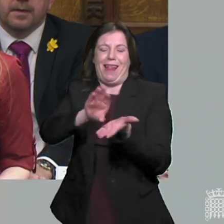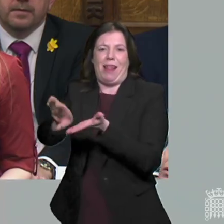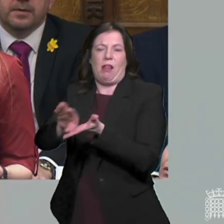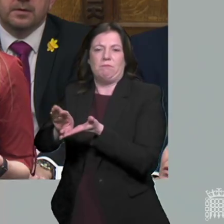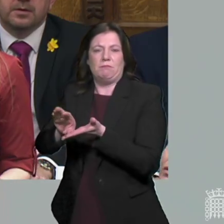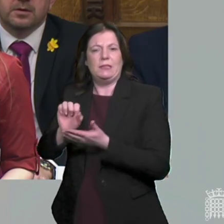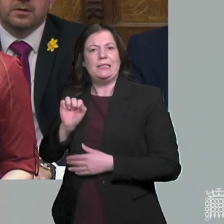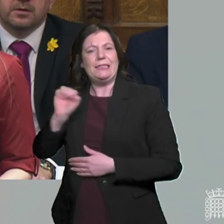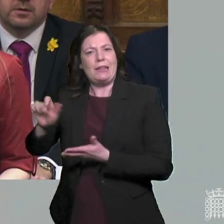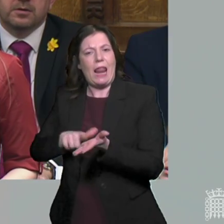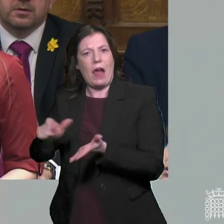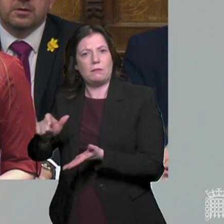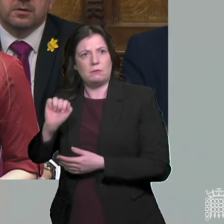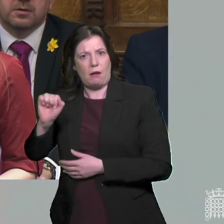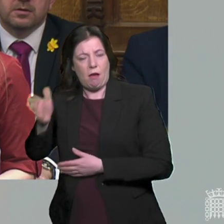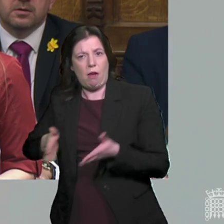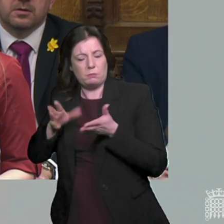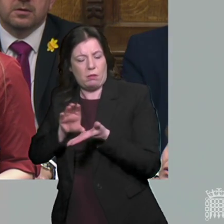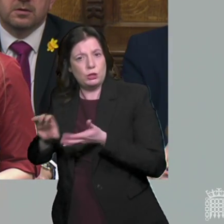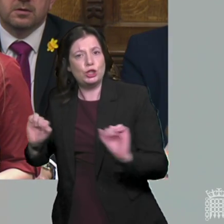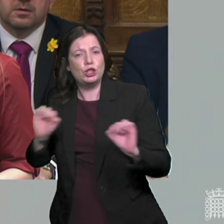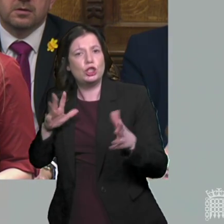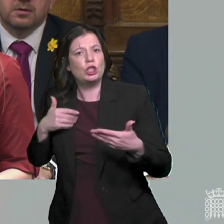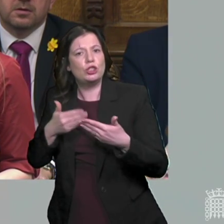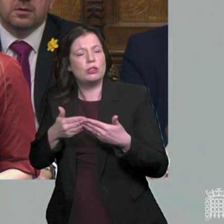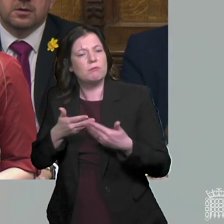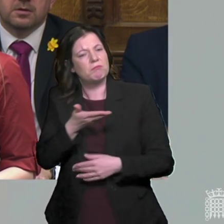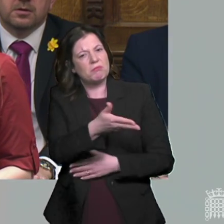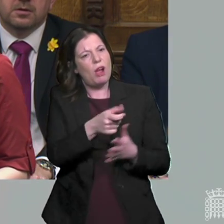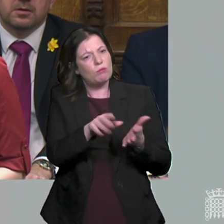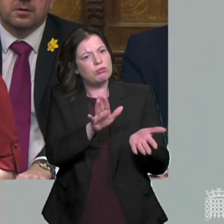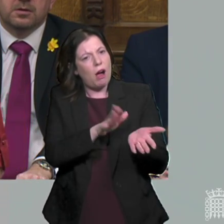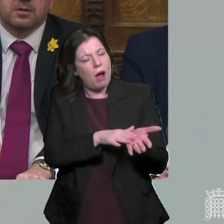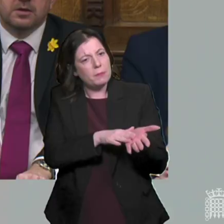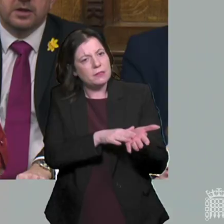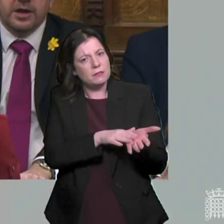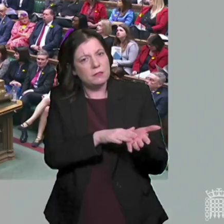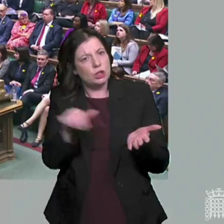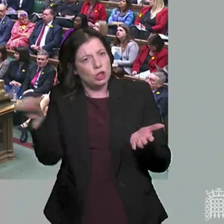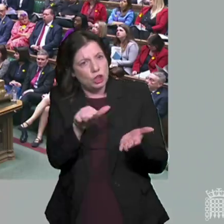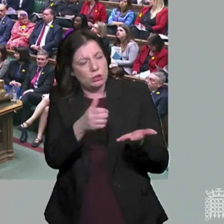How many broken hospitals and broken promises will it take for the Prime Minister to finally fix something?